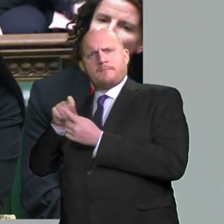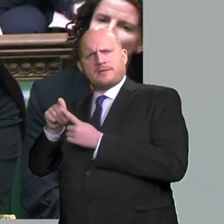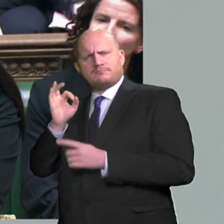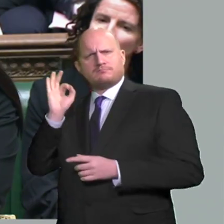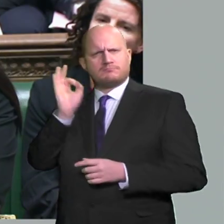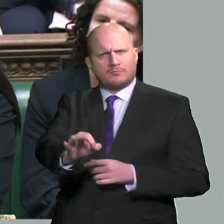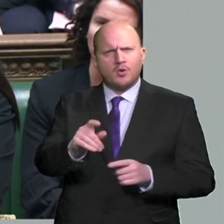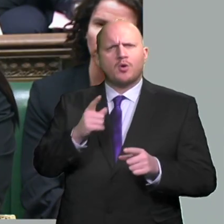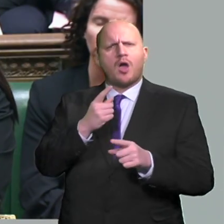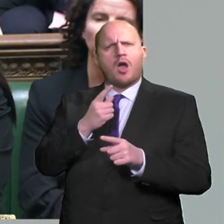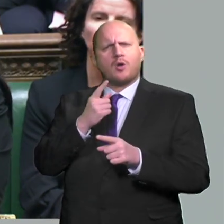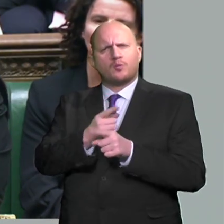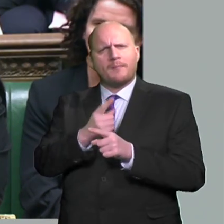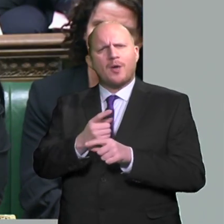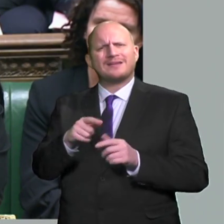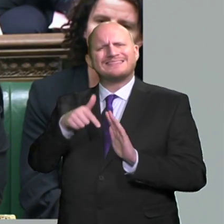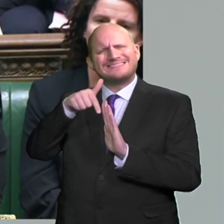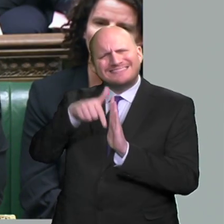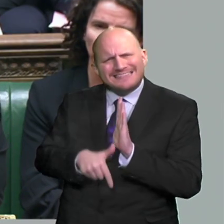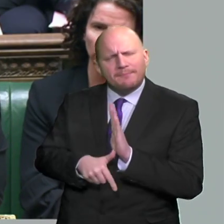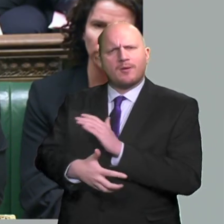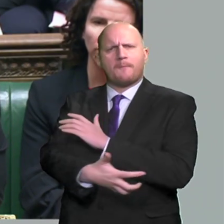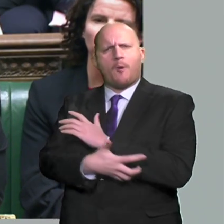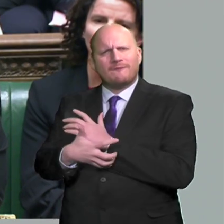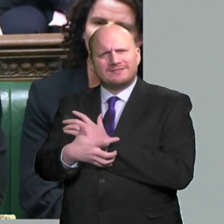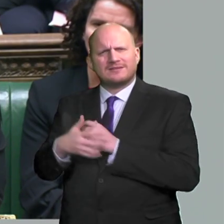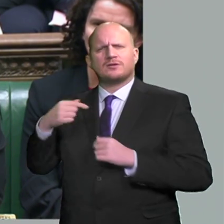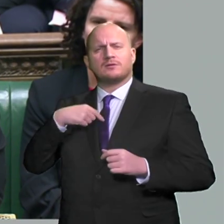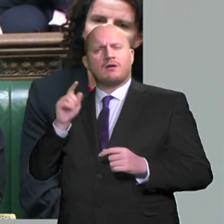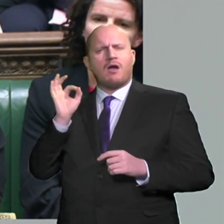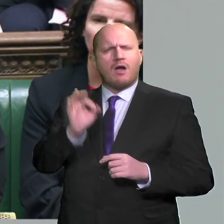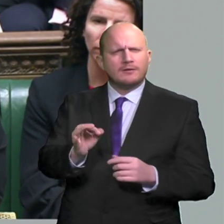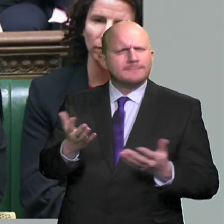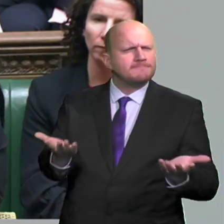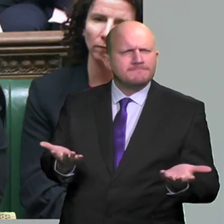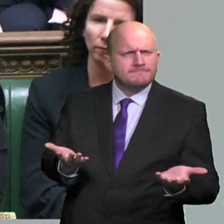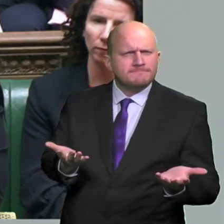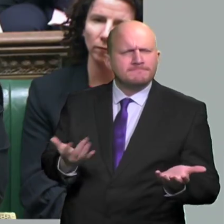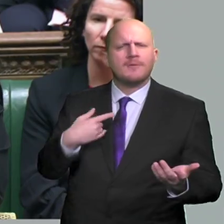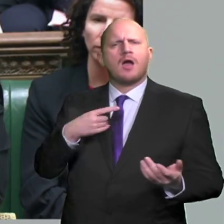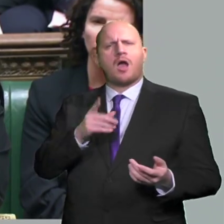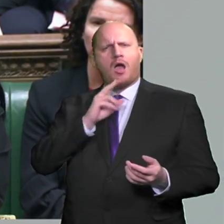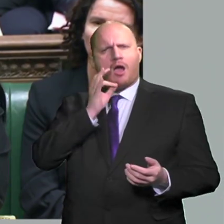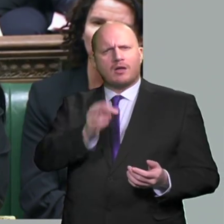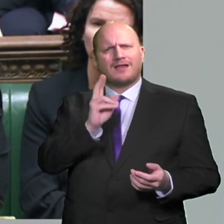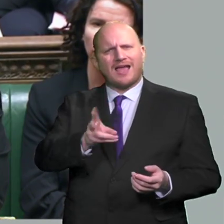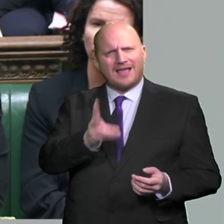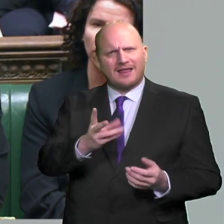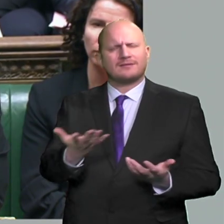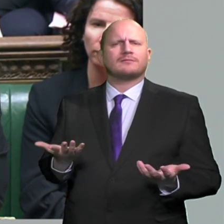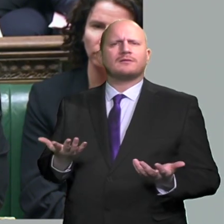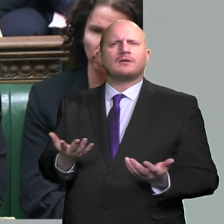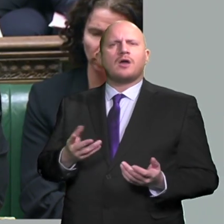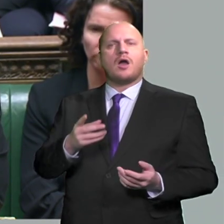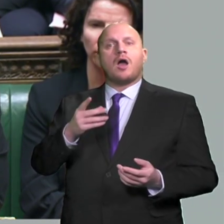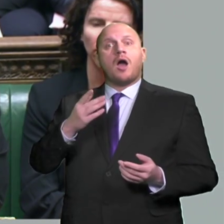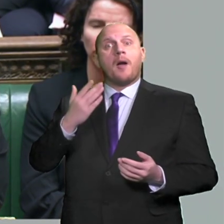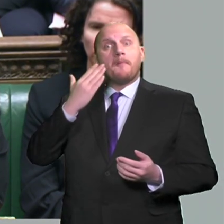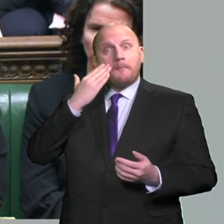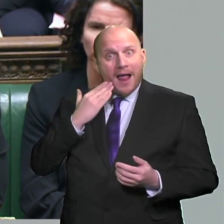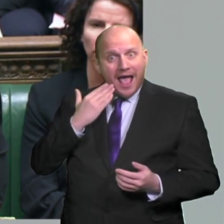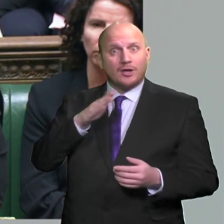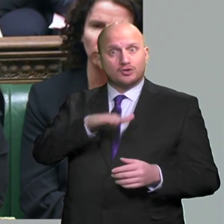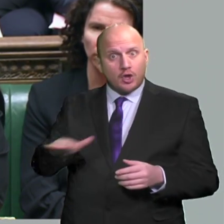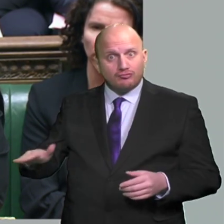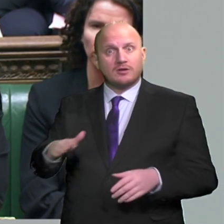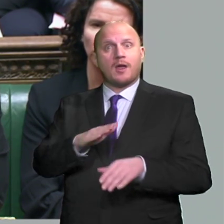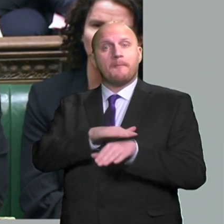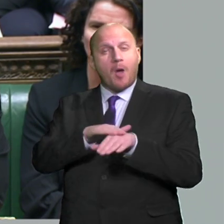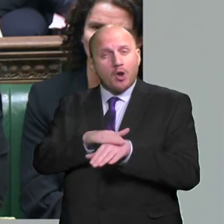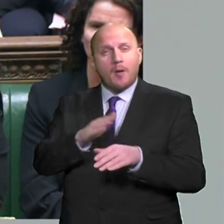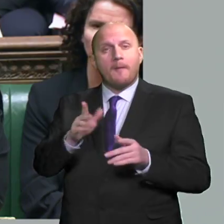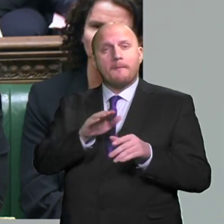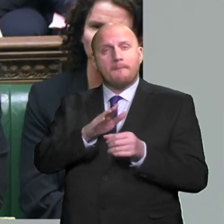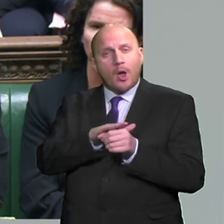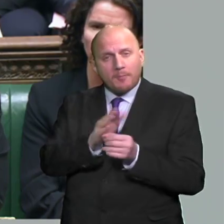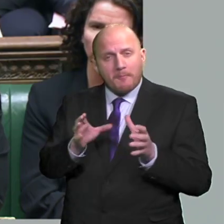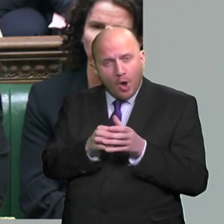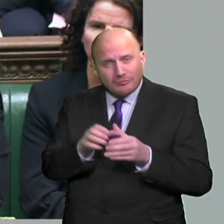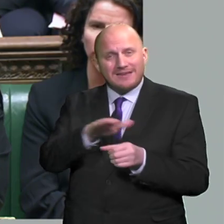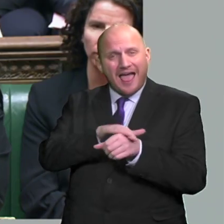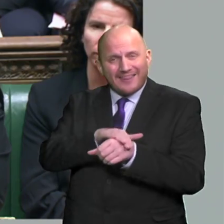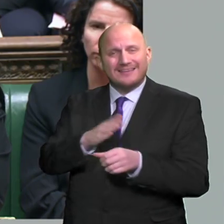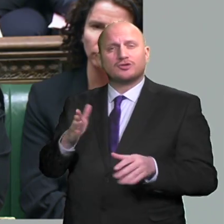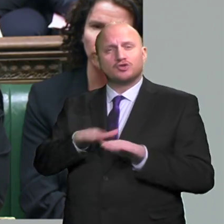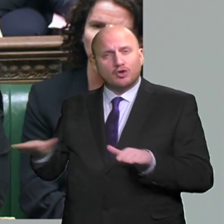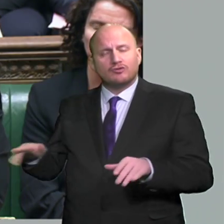I shall repeat the point again: black, Asian and minority ethnic households are twice as likely to be in deep poverty, struggling to afford everyday basics such as food and energy.